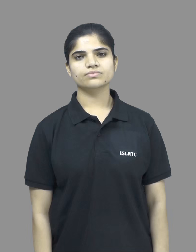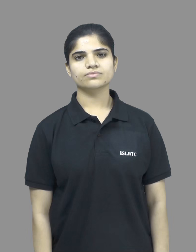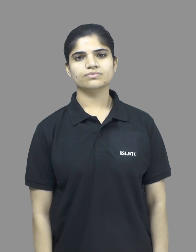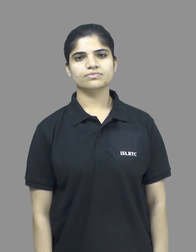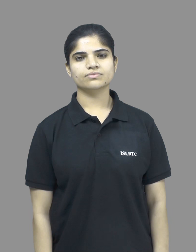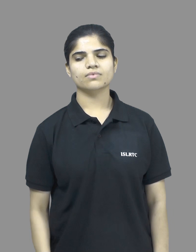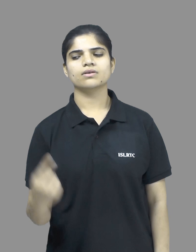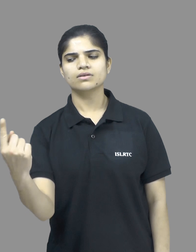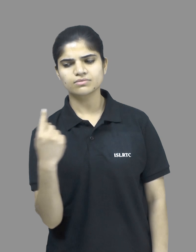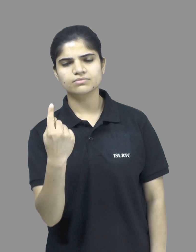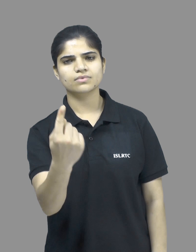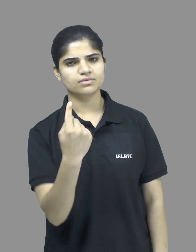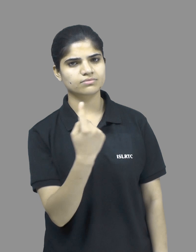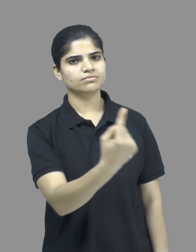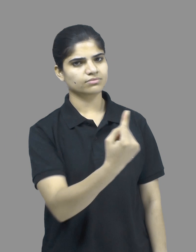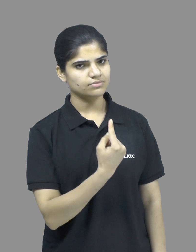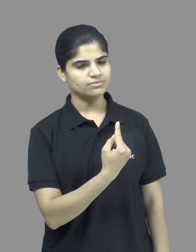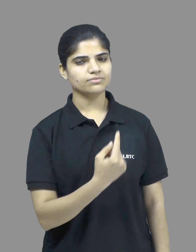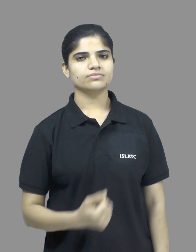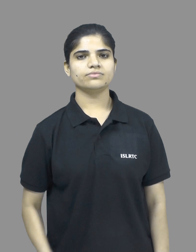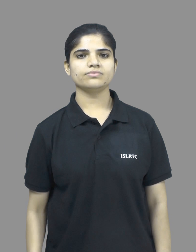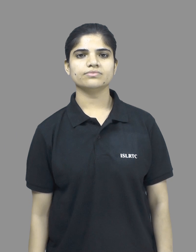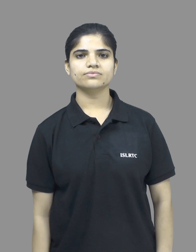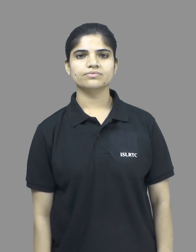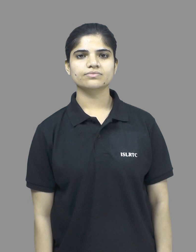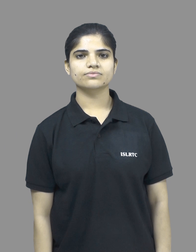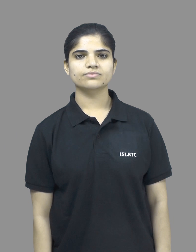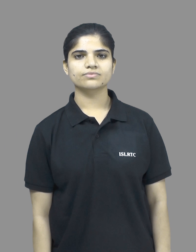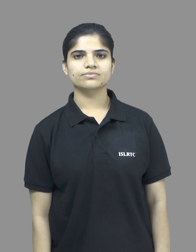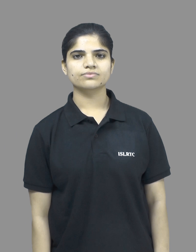Each